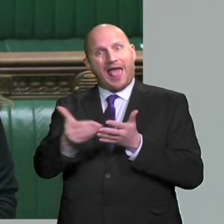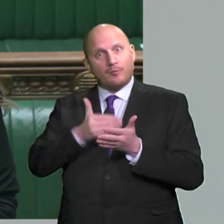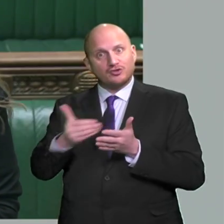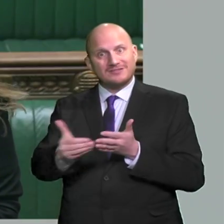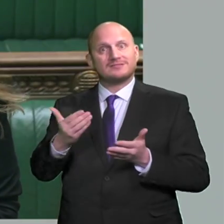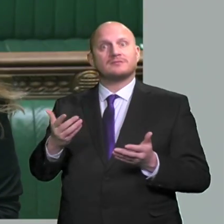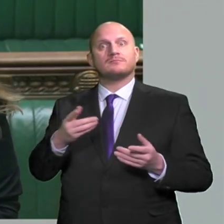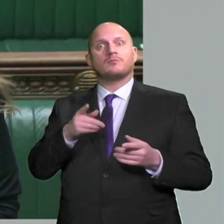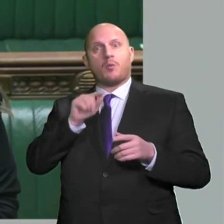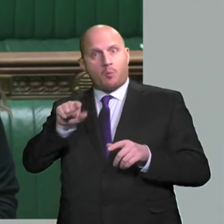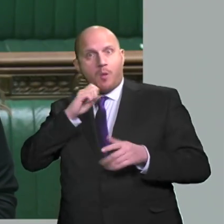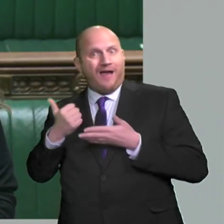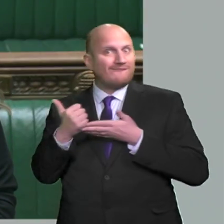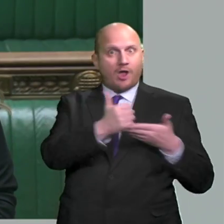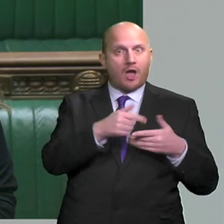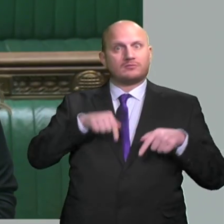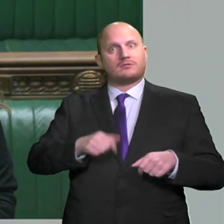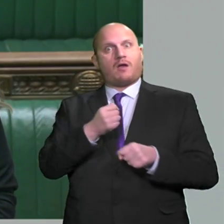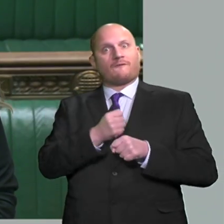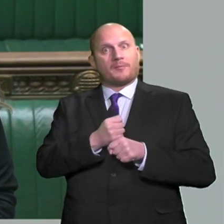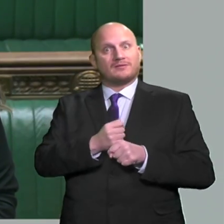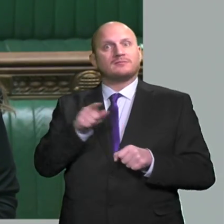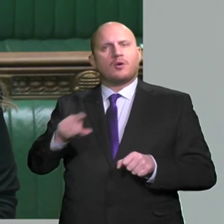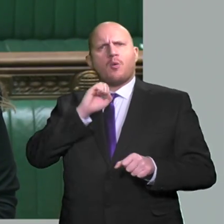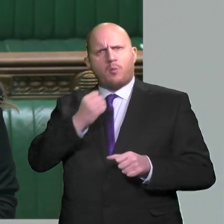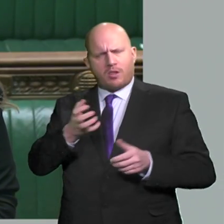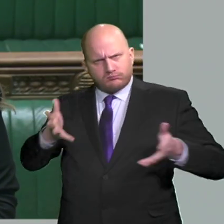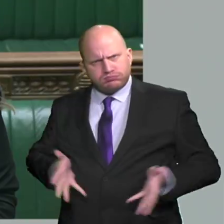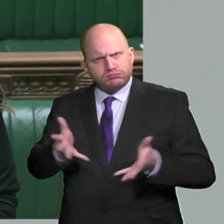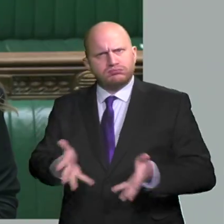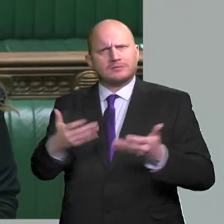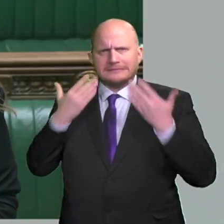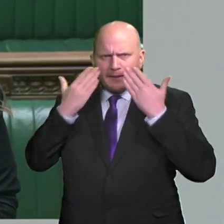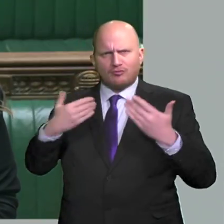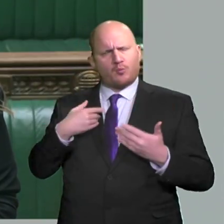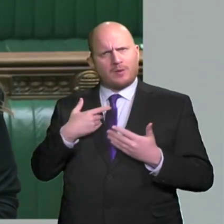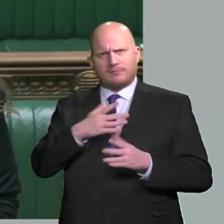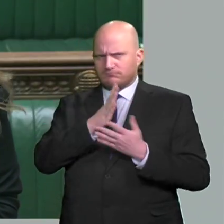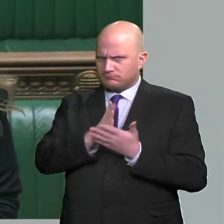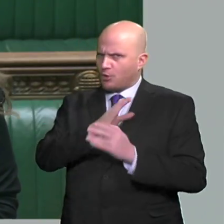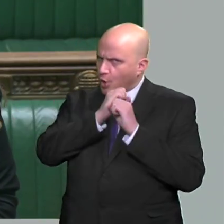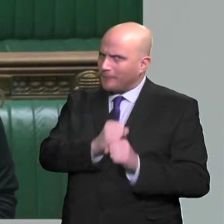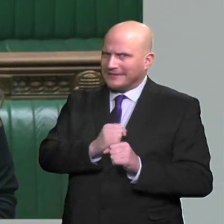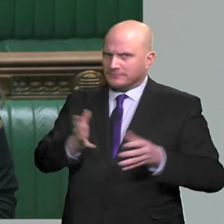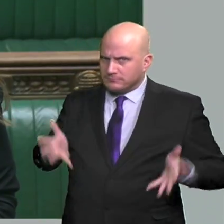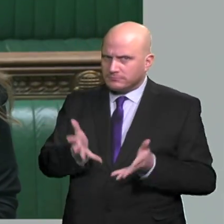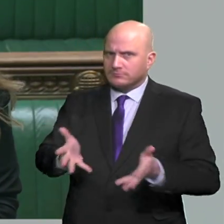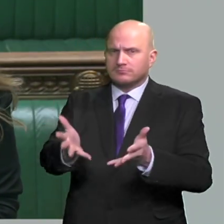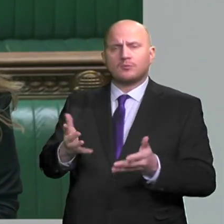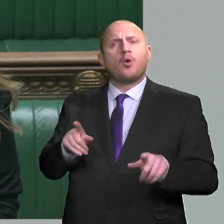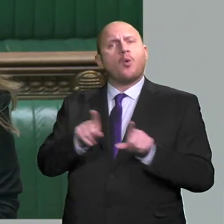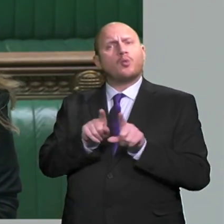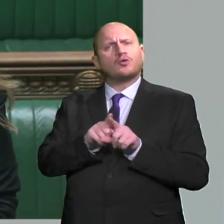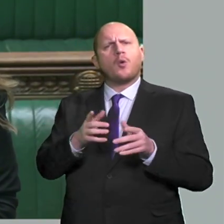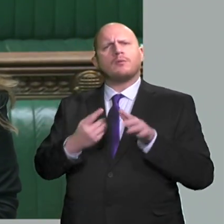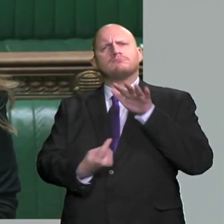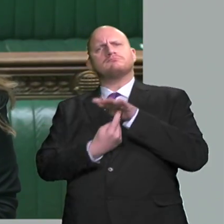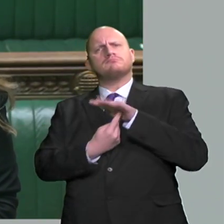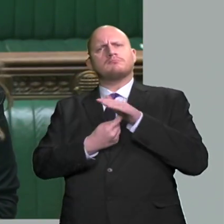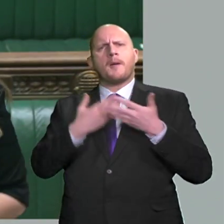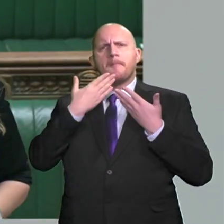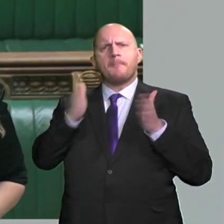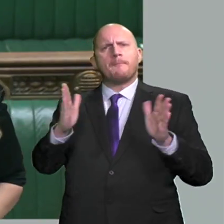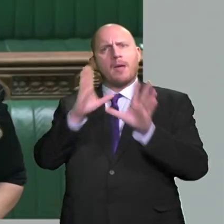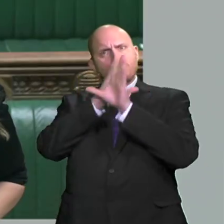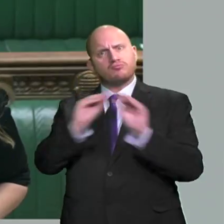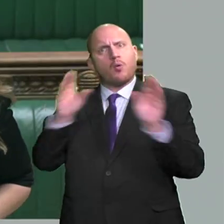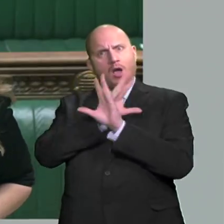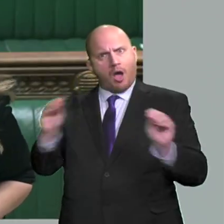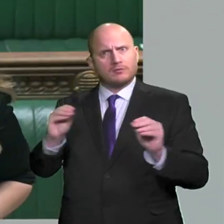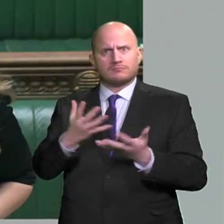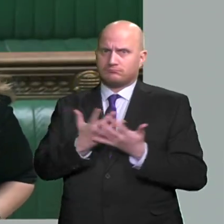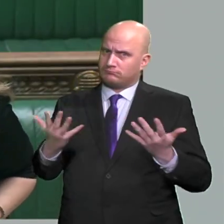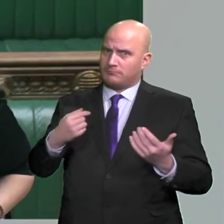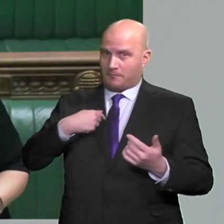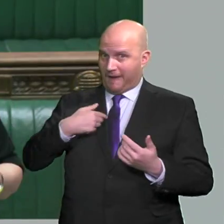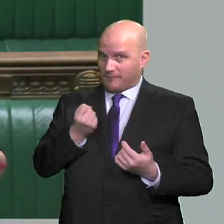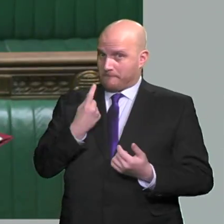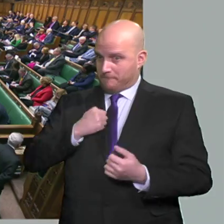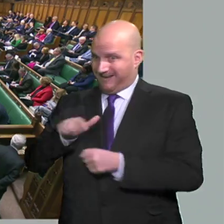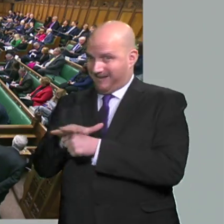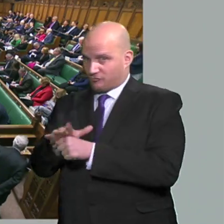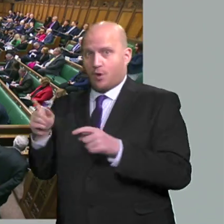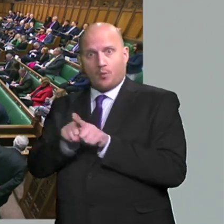It will form the vital guidance on the Act, and it will rightly look at BSL for major public broadcasts, which many of our constituents want to see and have asked for.